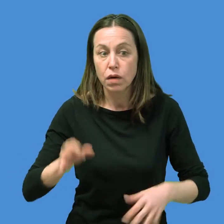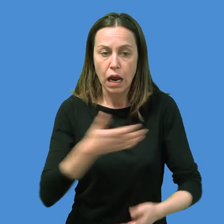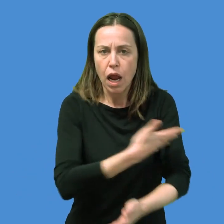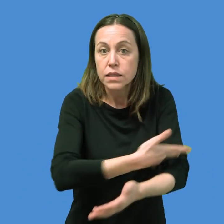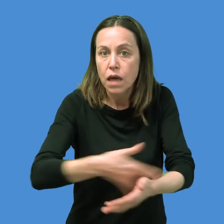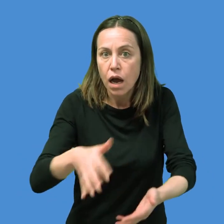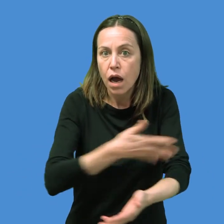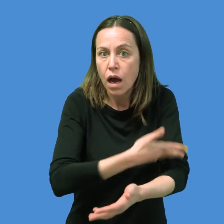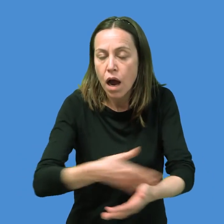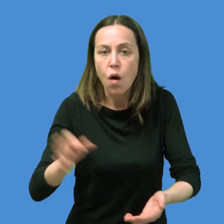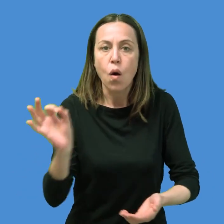sangre